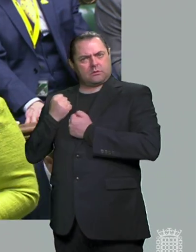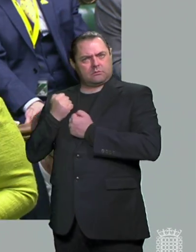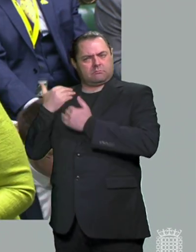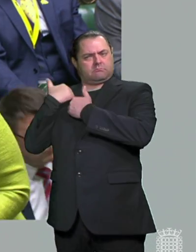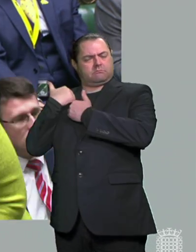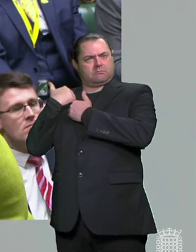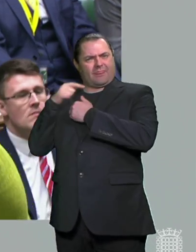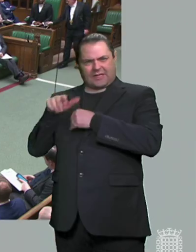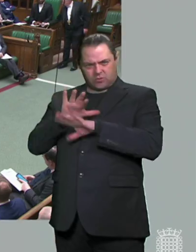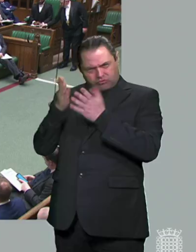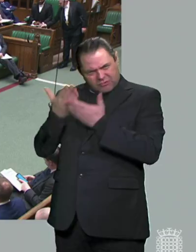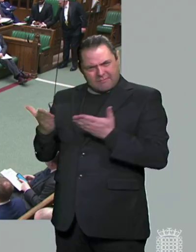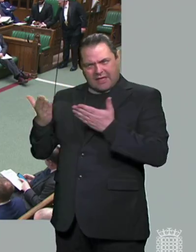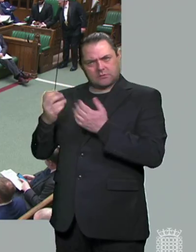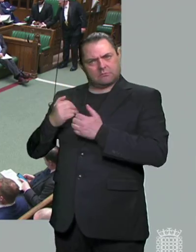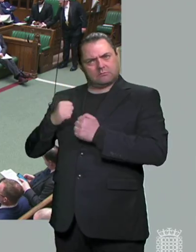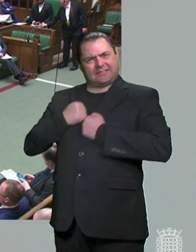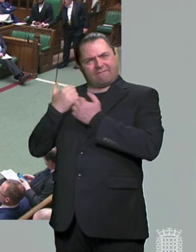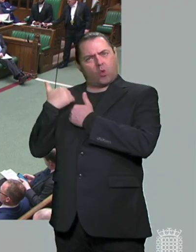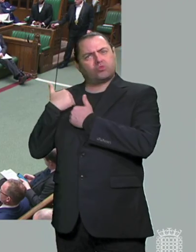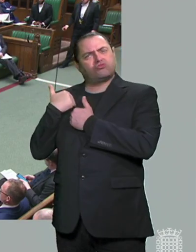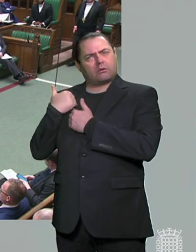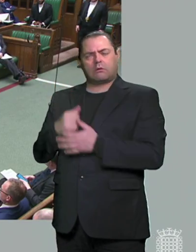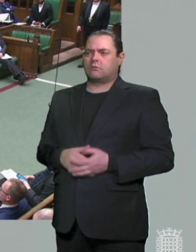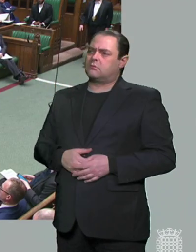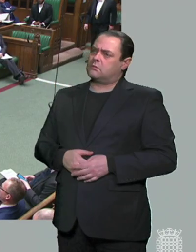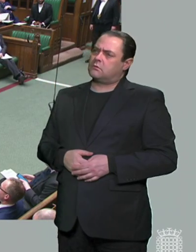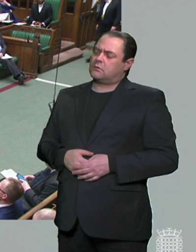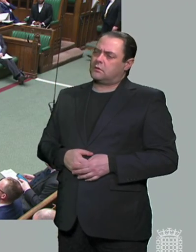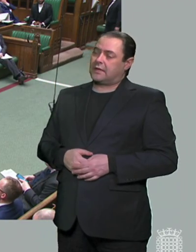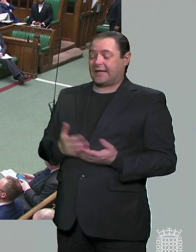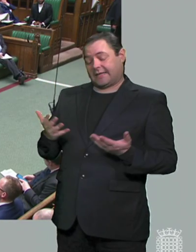How does that respect devolution?